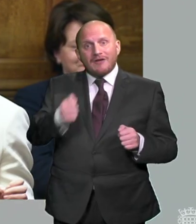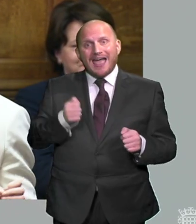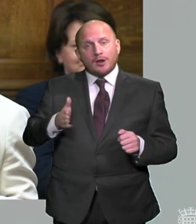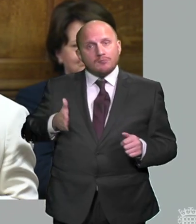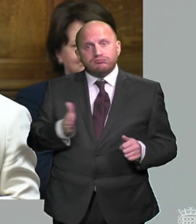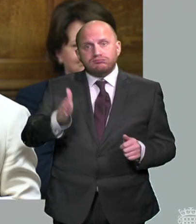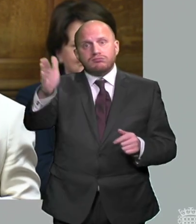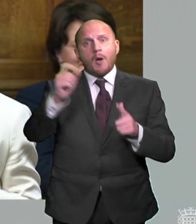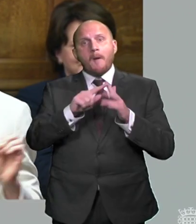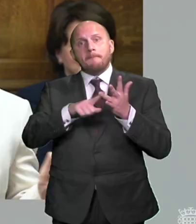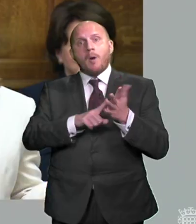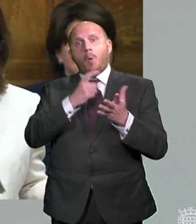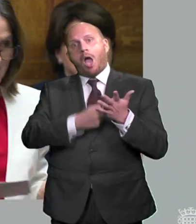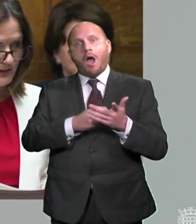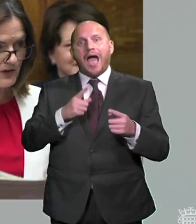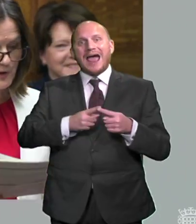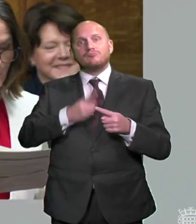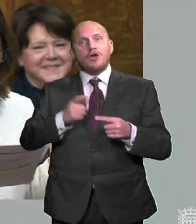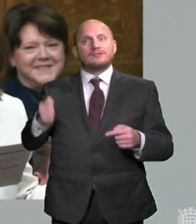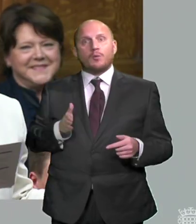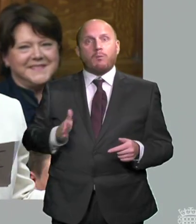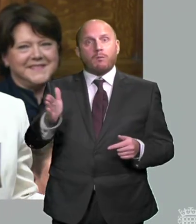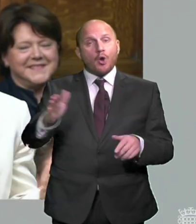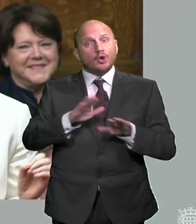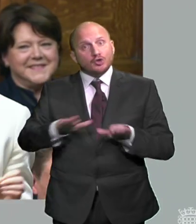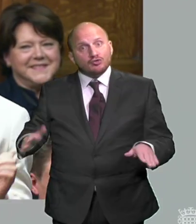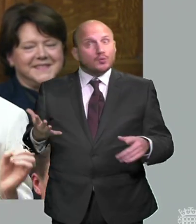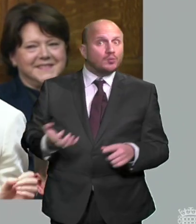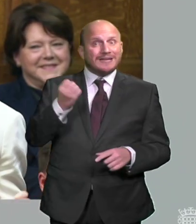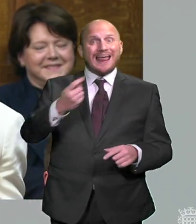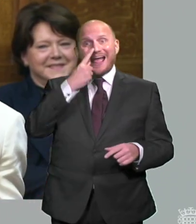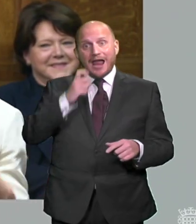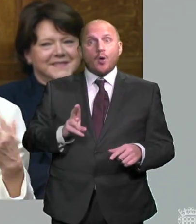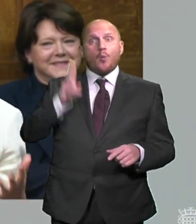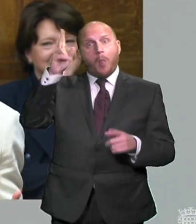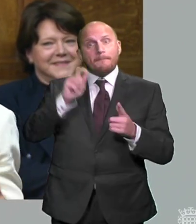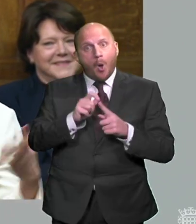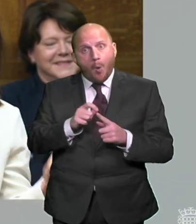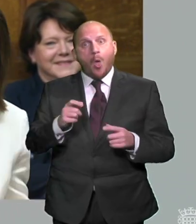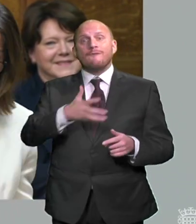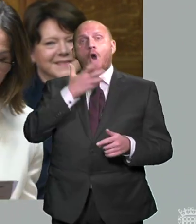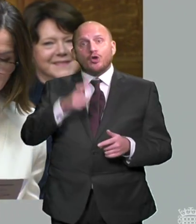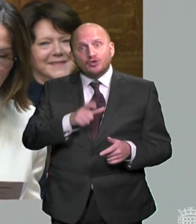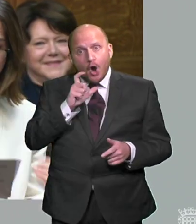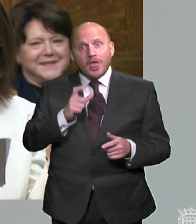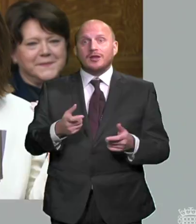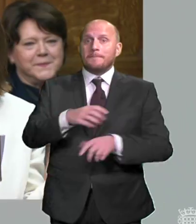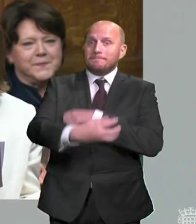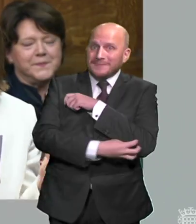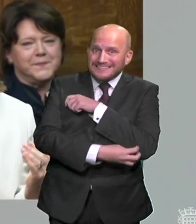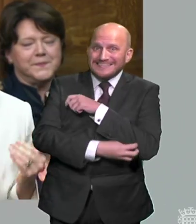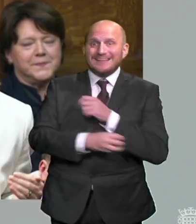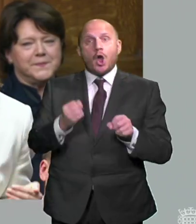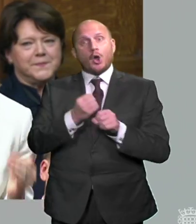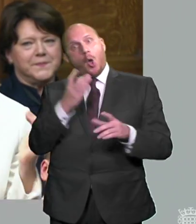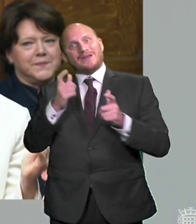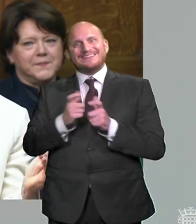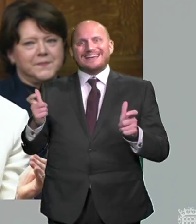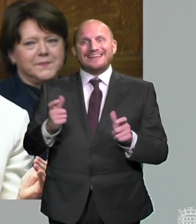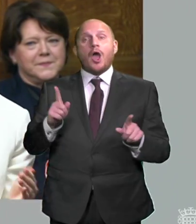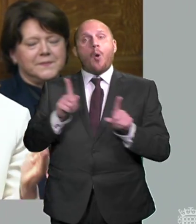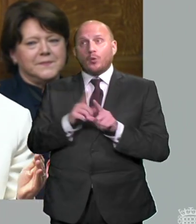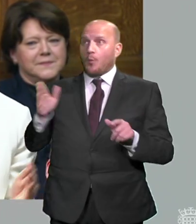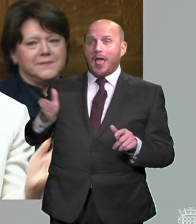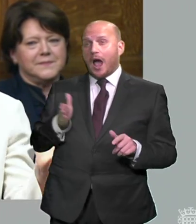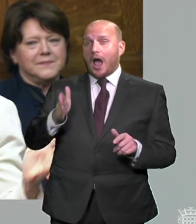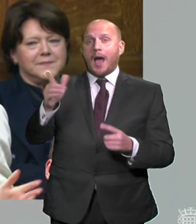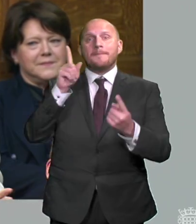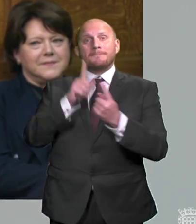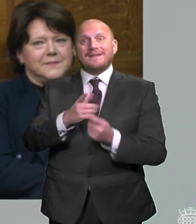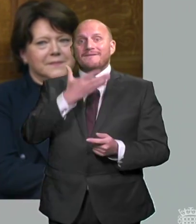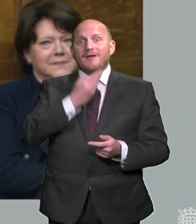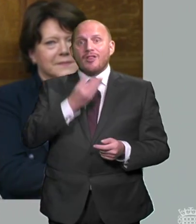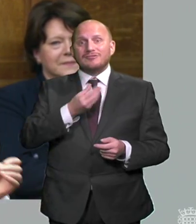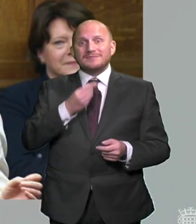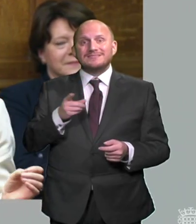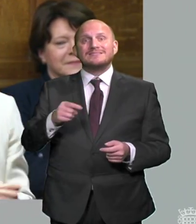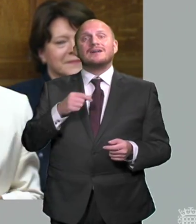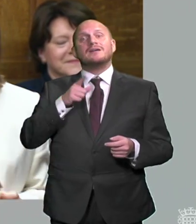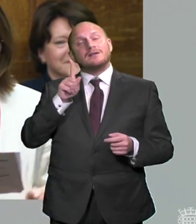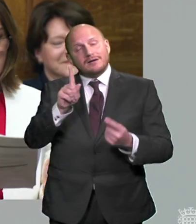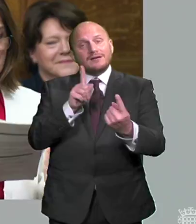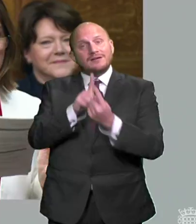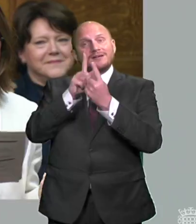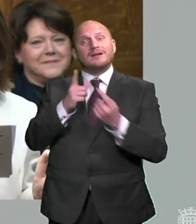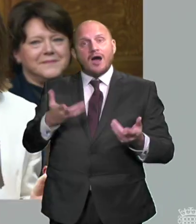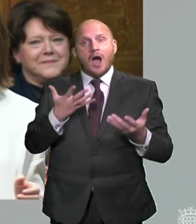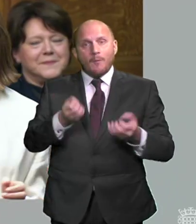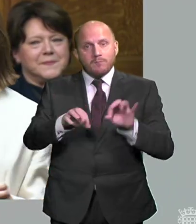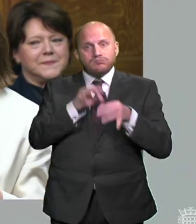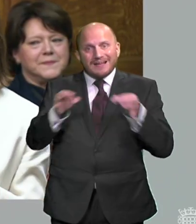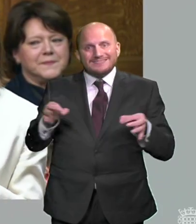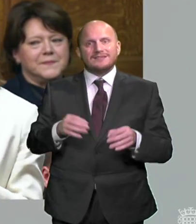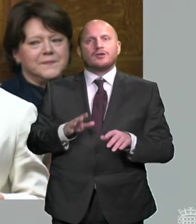The lucky winners will enjoy a Christmas adventure to the north pole, complete with hot chocolate, cookies, golden tickets, and the first gift of Christmas from Santa, which is the reindeer’s silver bell.